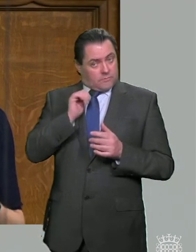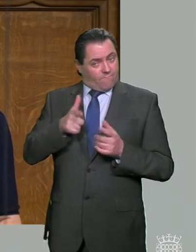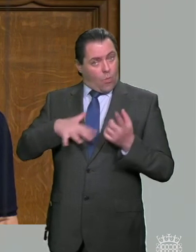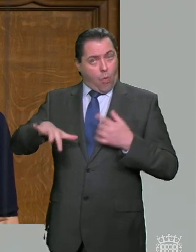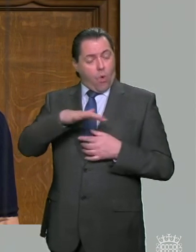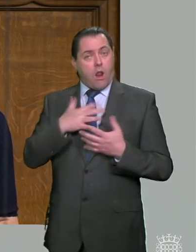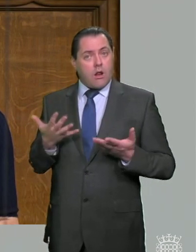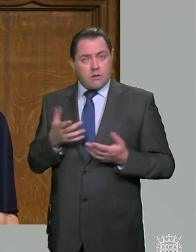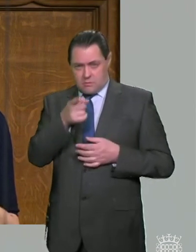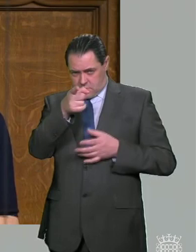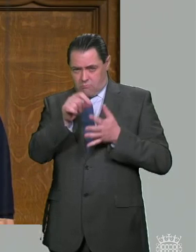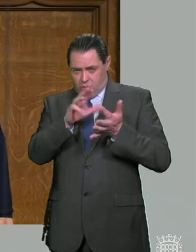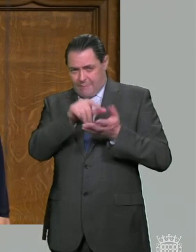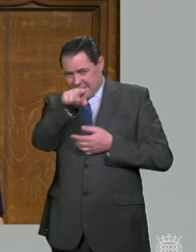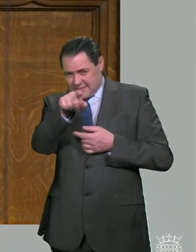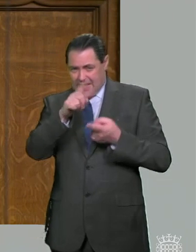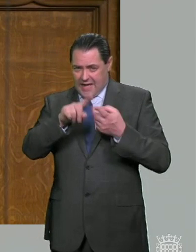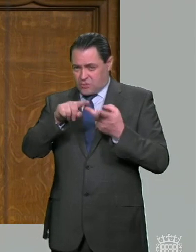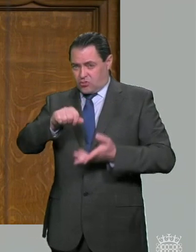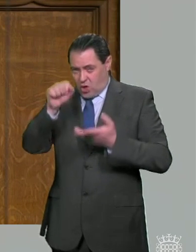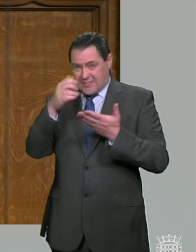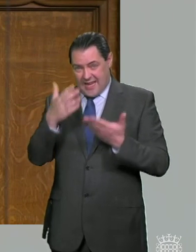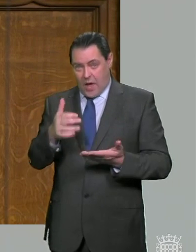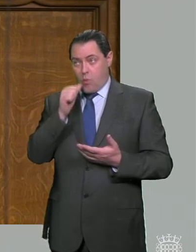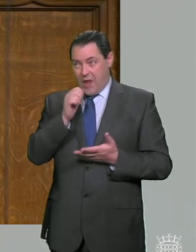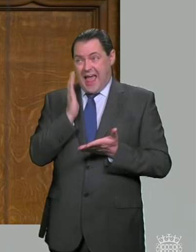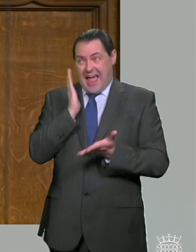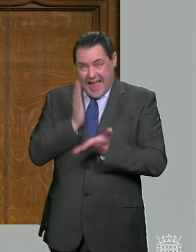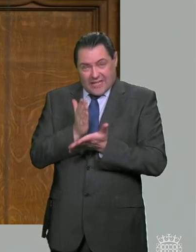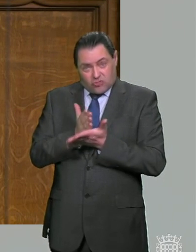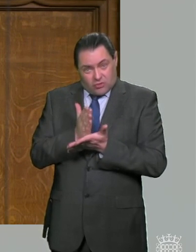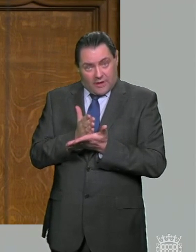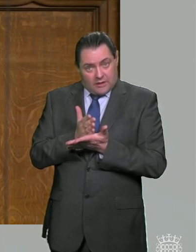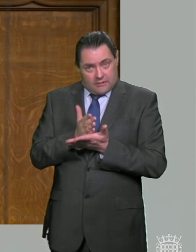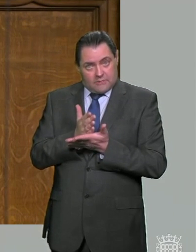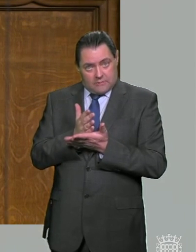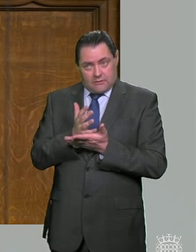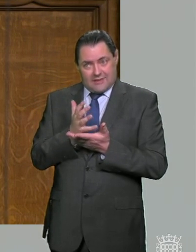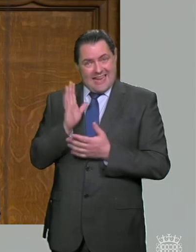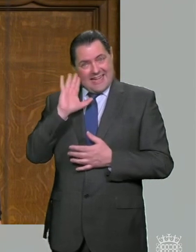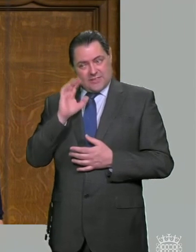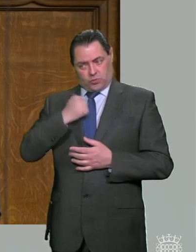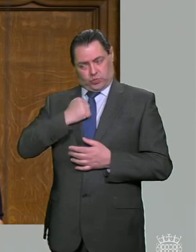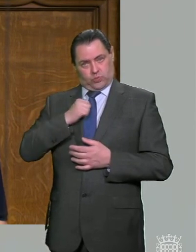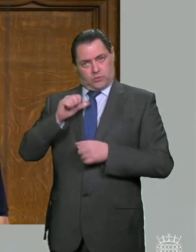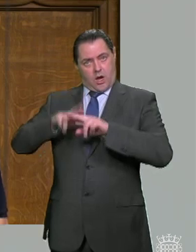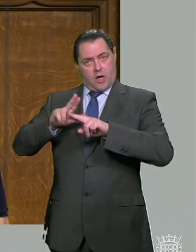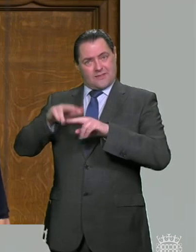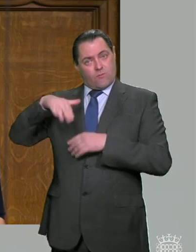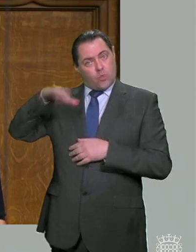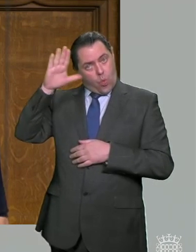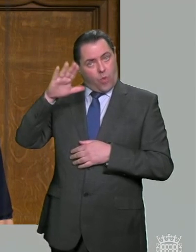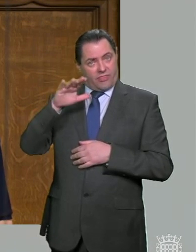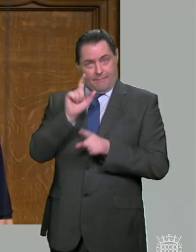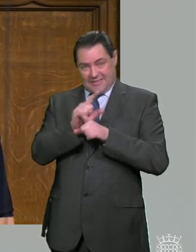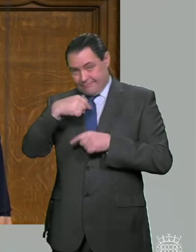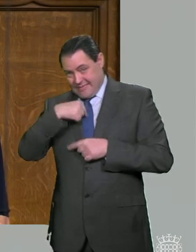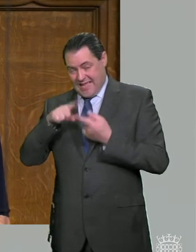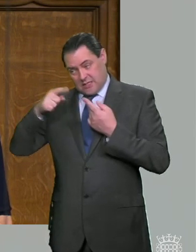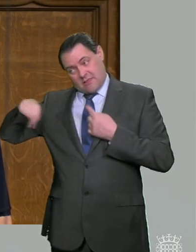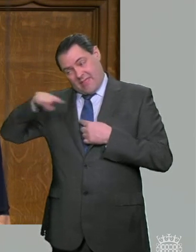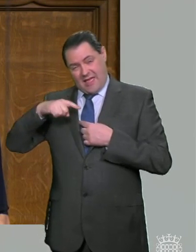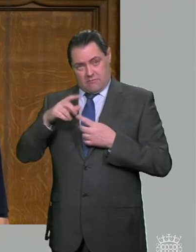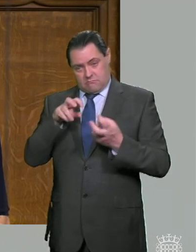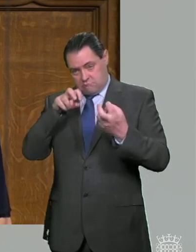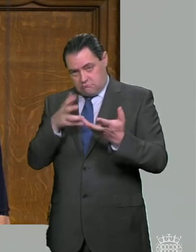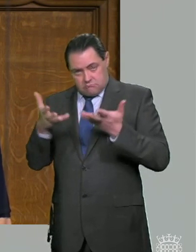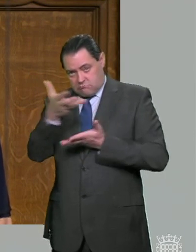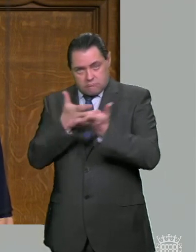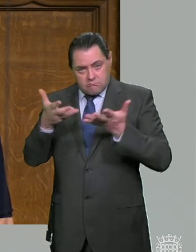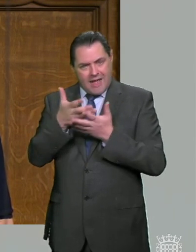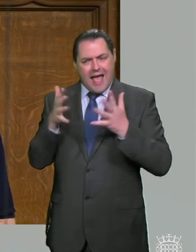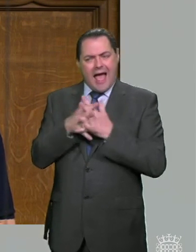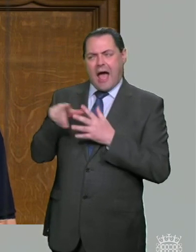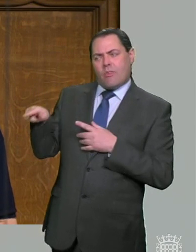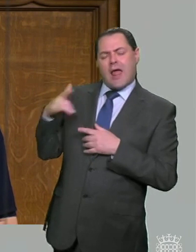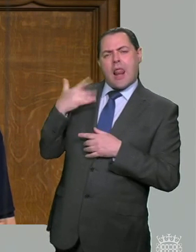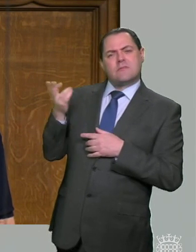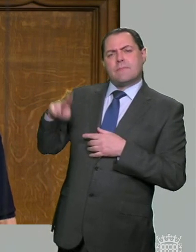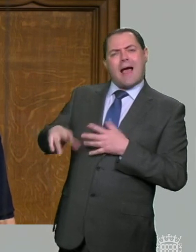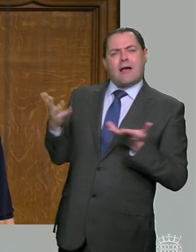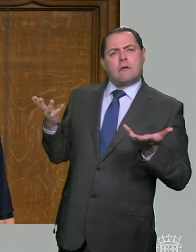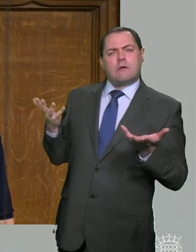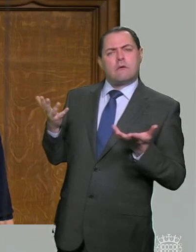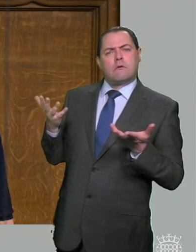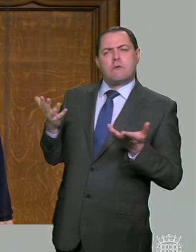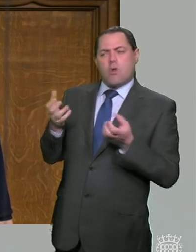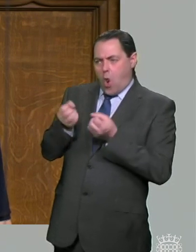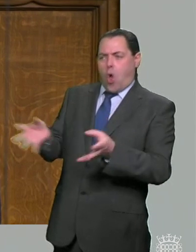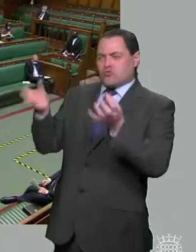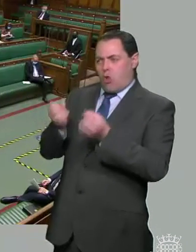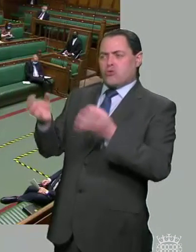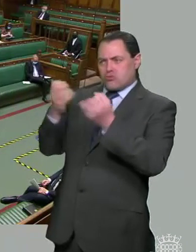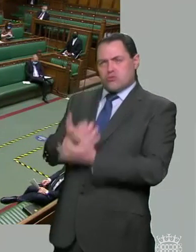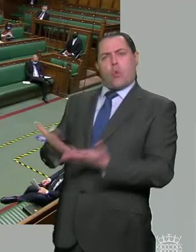Will the Prime Minister and the Chancellor now take the calls of my constituents in Cardiff North and meet me and them to discuss how they can rebuild their lives after losing so much?